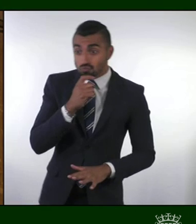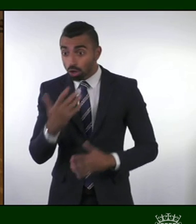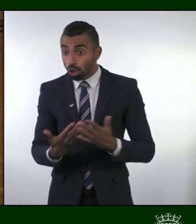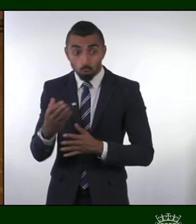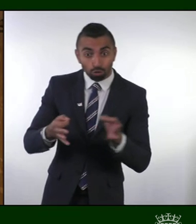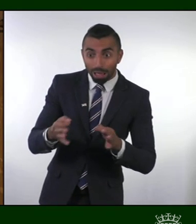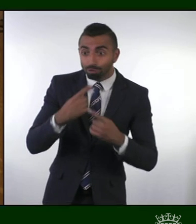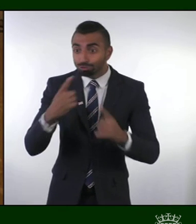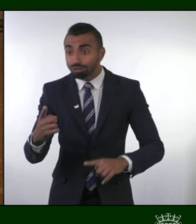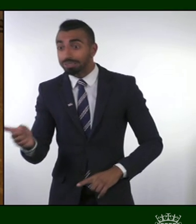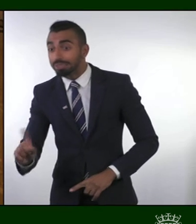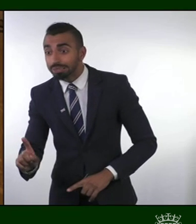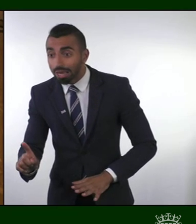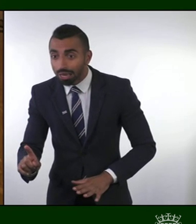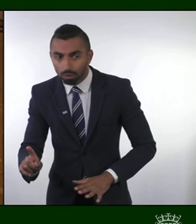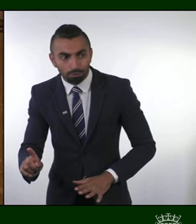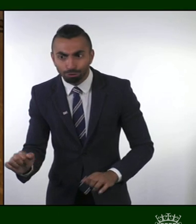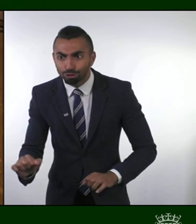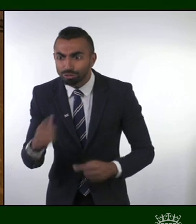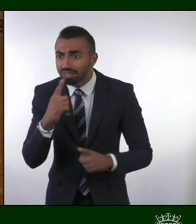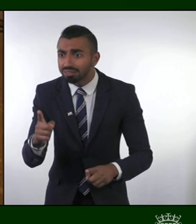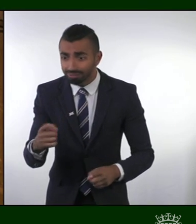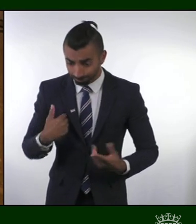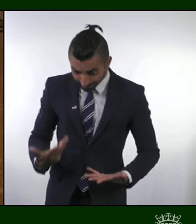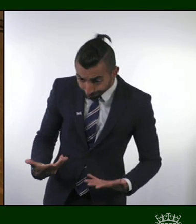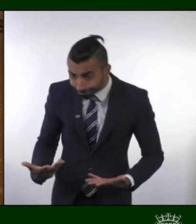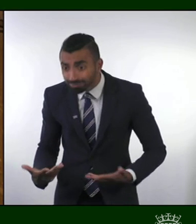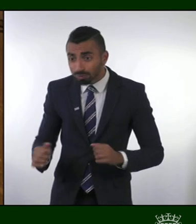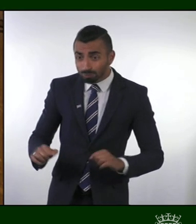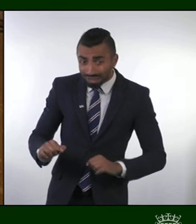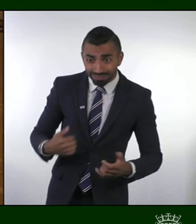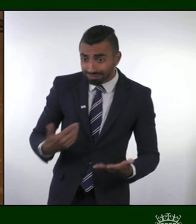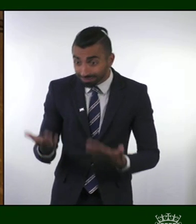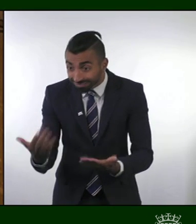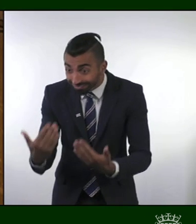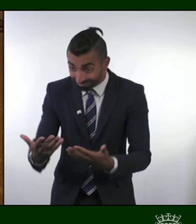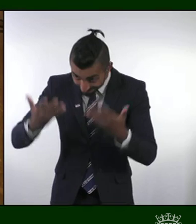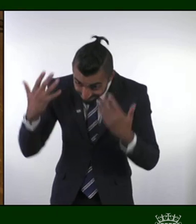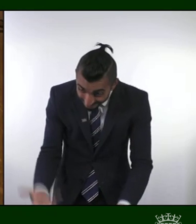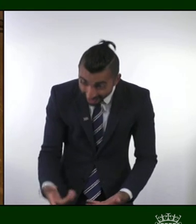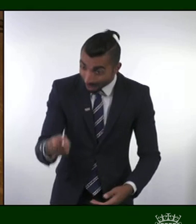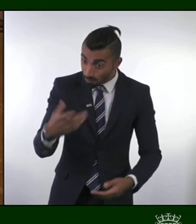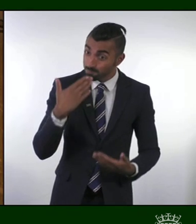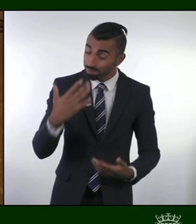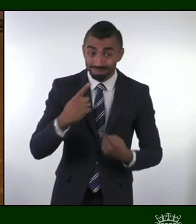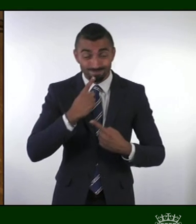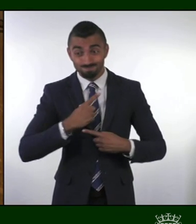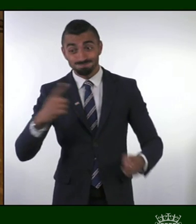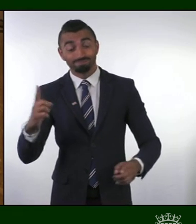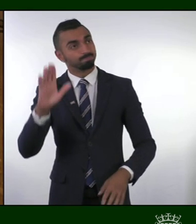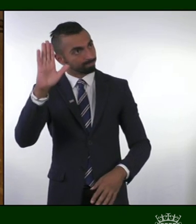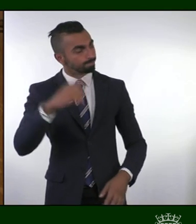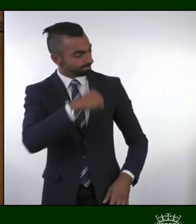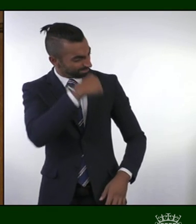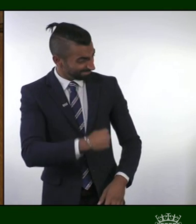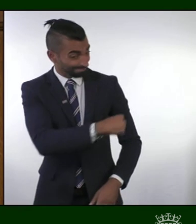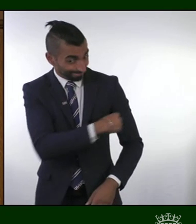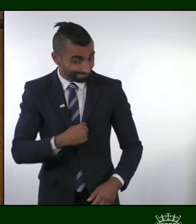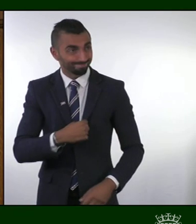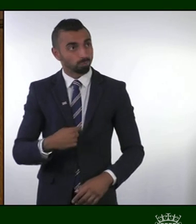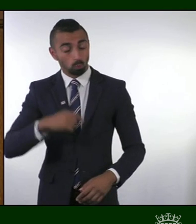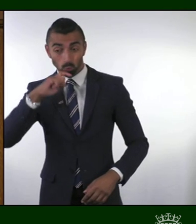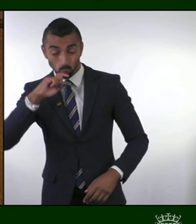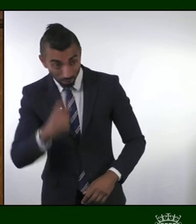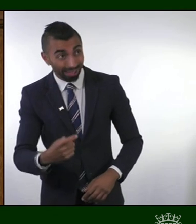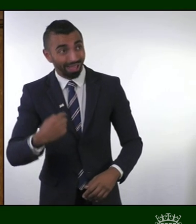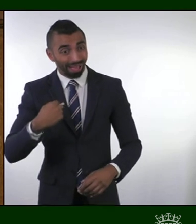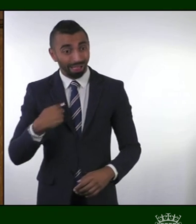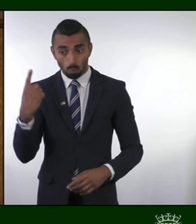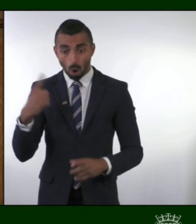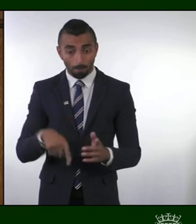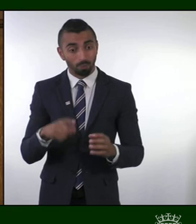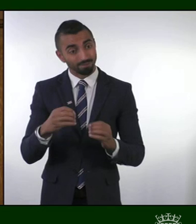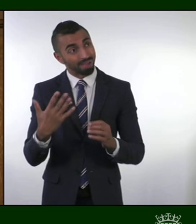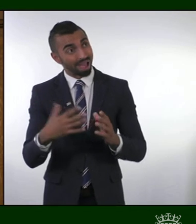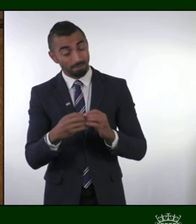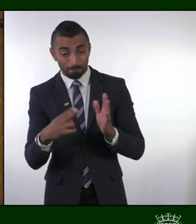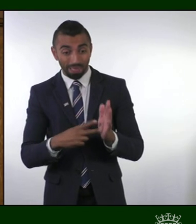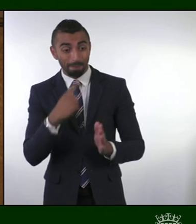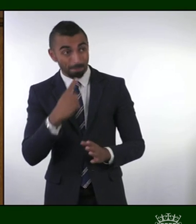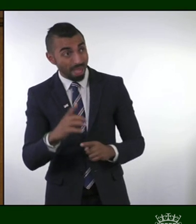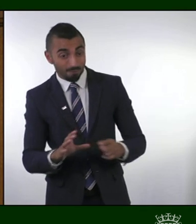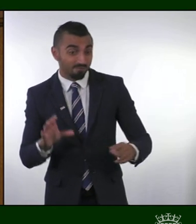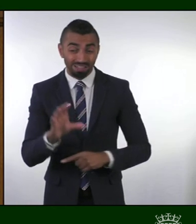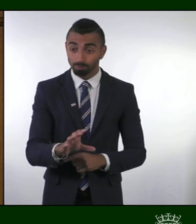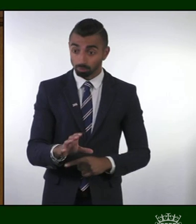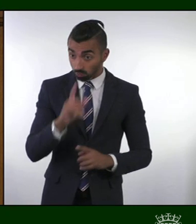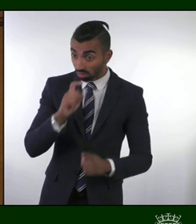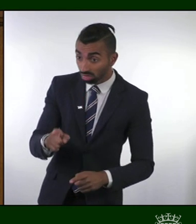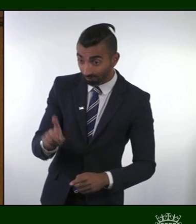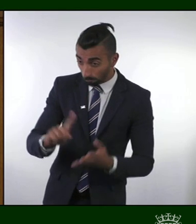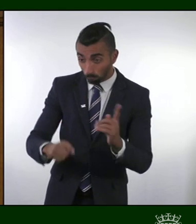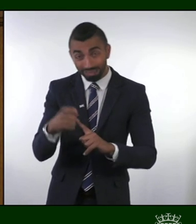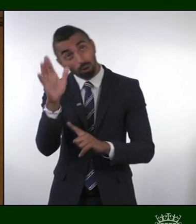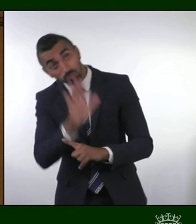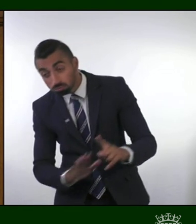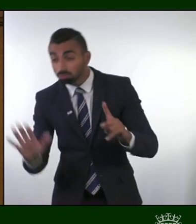It has not come, so he still has me on tenterhooks. Will he now commit himself solidly, on behalf of the Government and of the Treasury, to unlock that strategy that will unlock £1.5 billion of investment money in the whole of the United Kingdom.